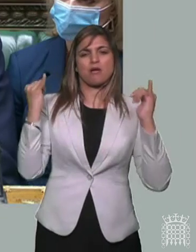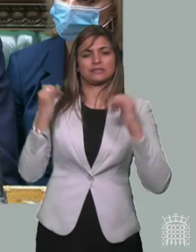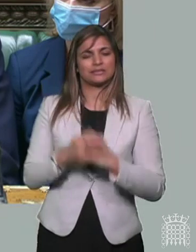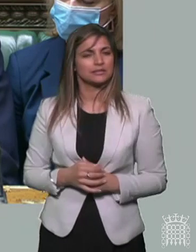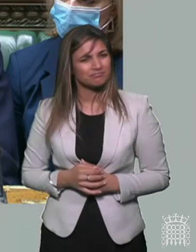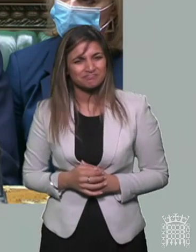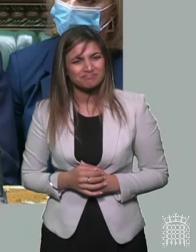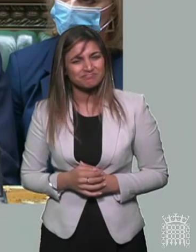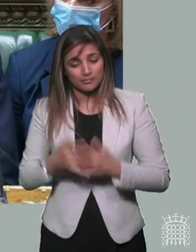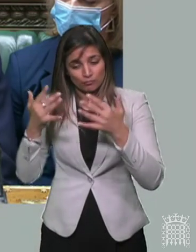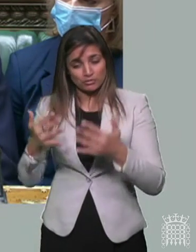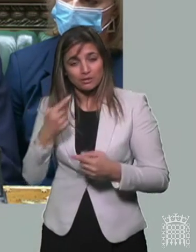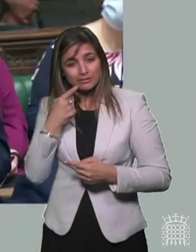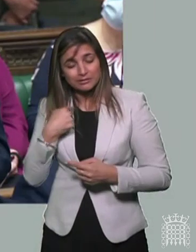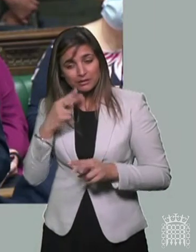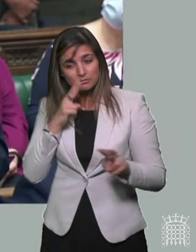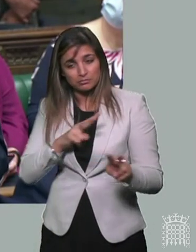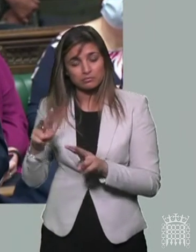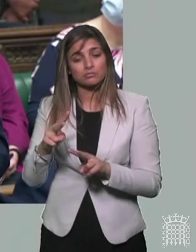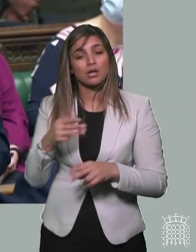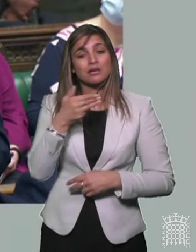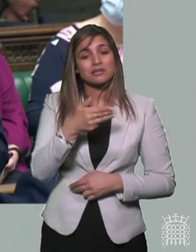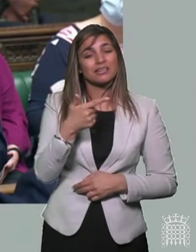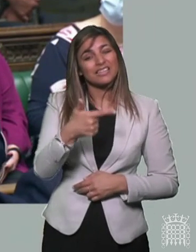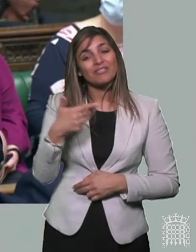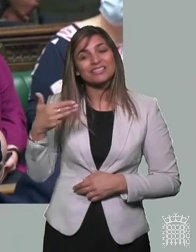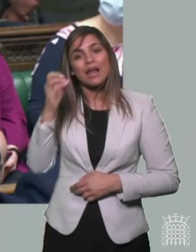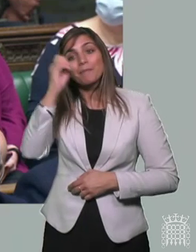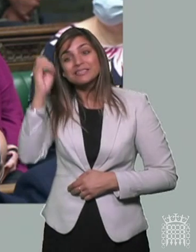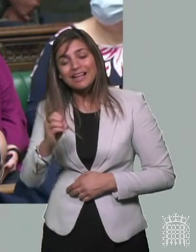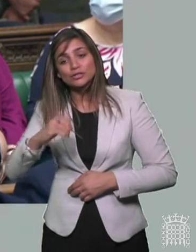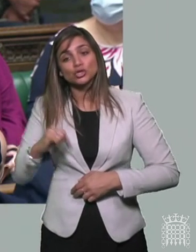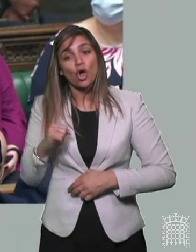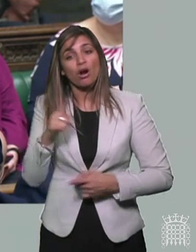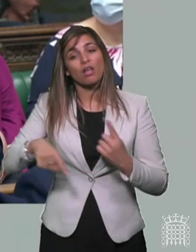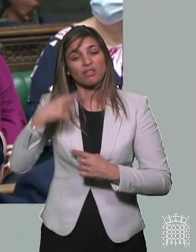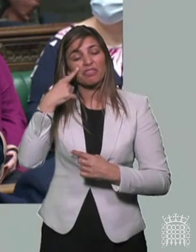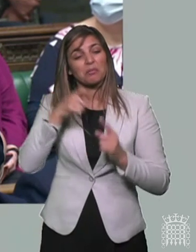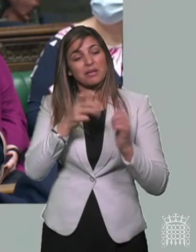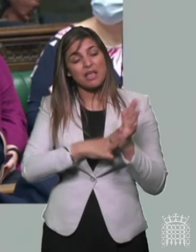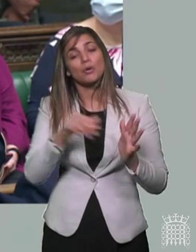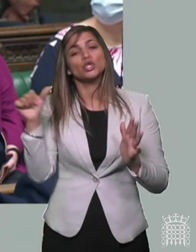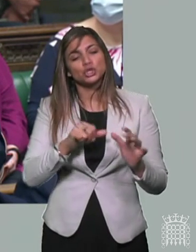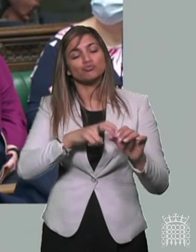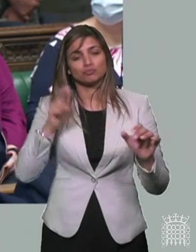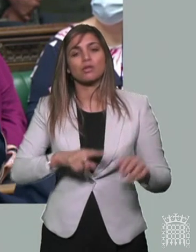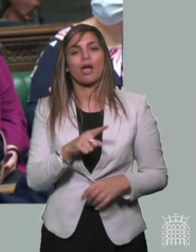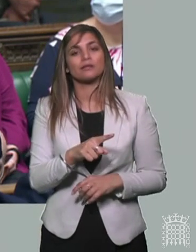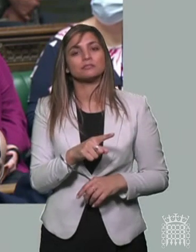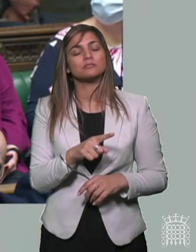Figures released just last night show that 79% of people in Scotland think the Prime Minister should step down.